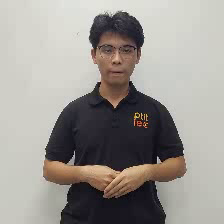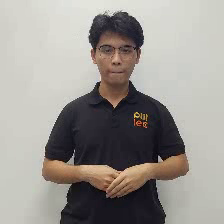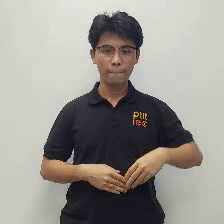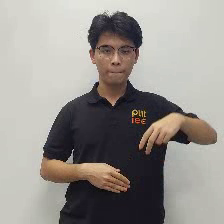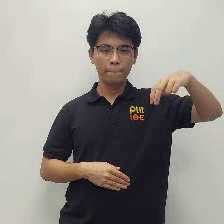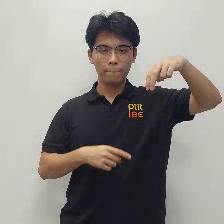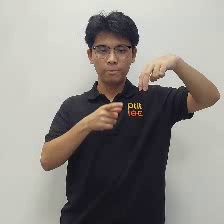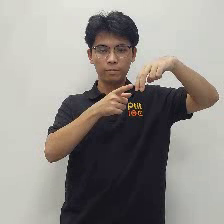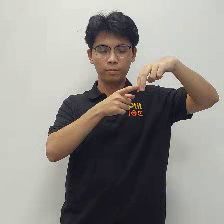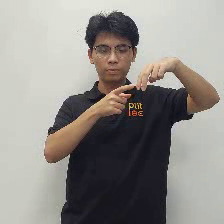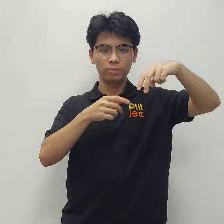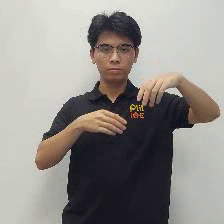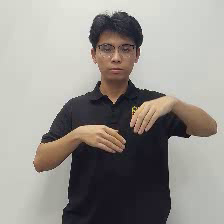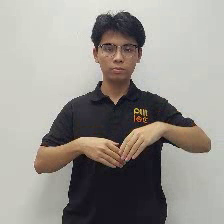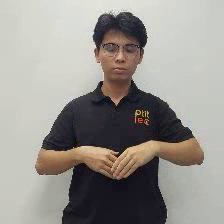Chân